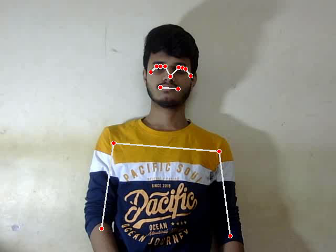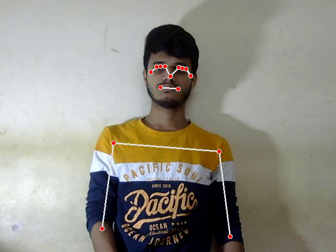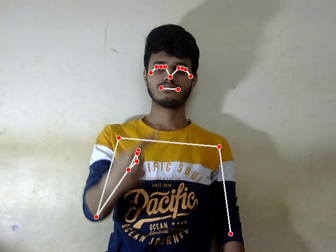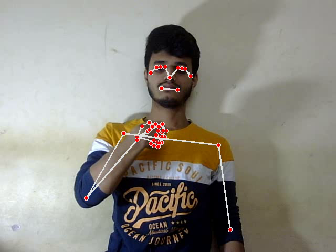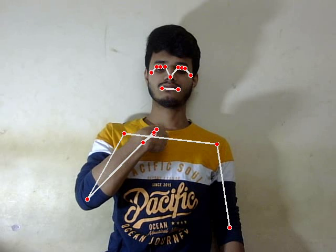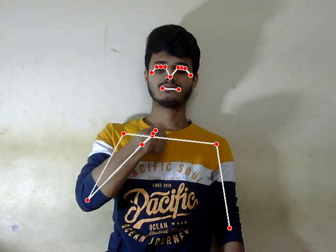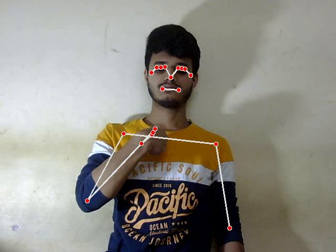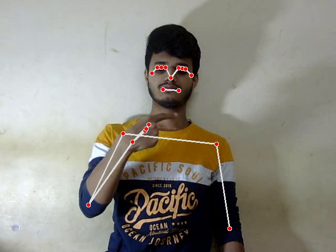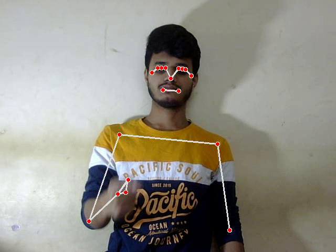I